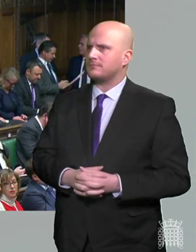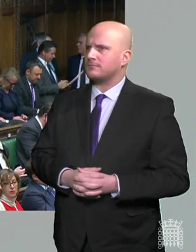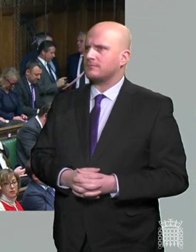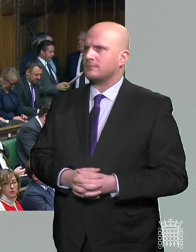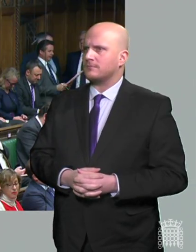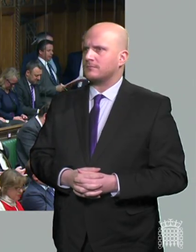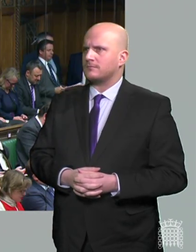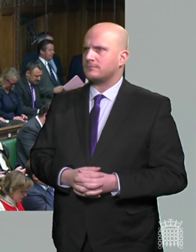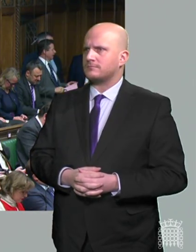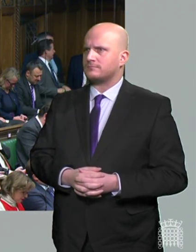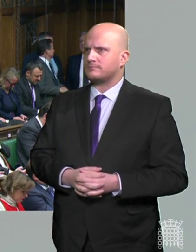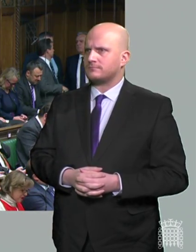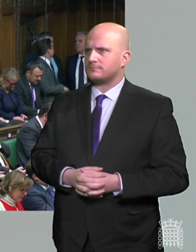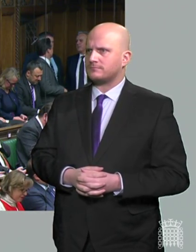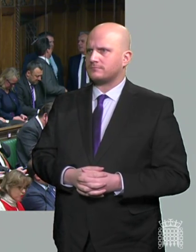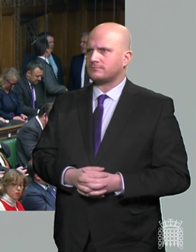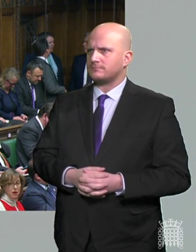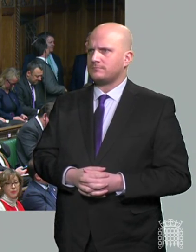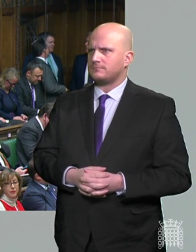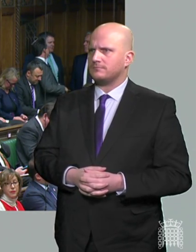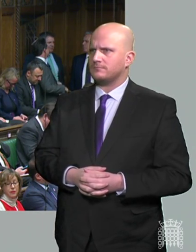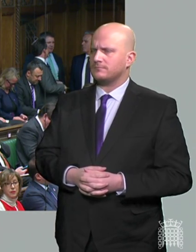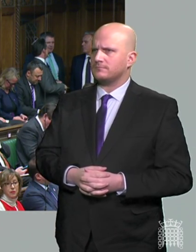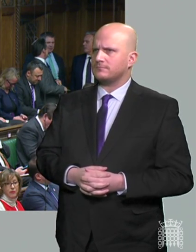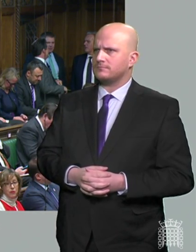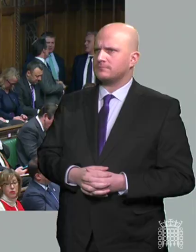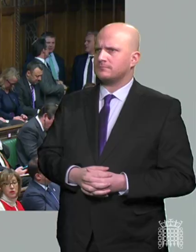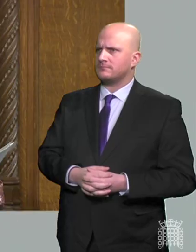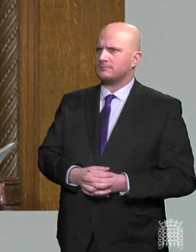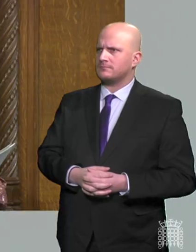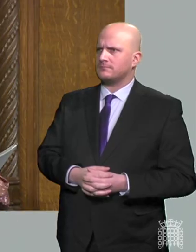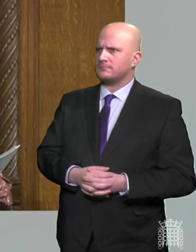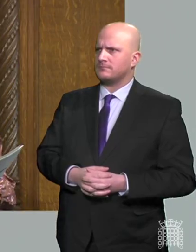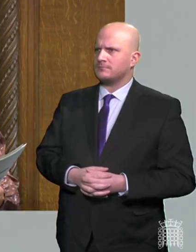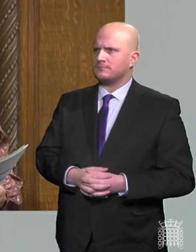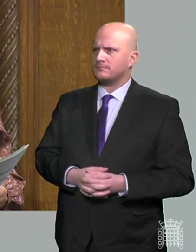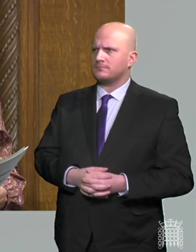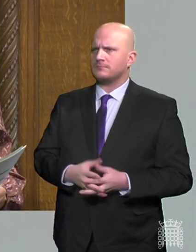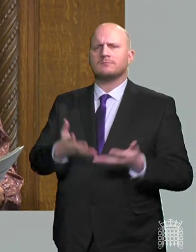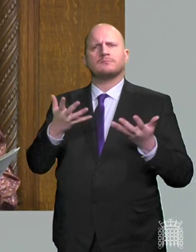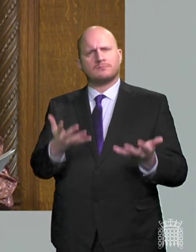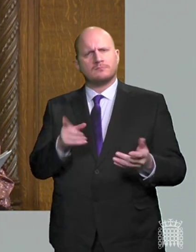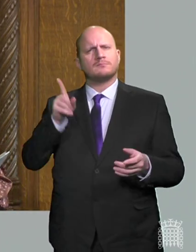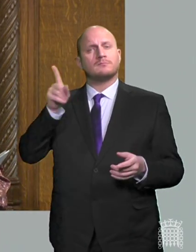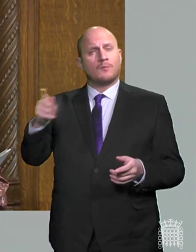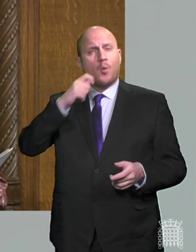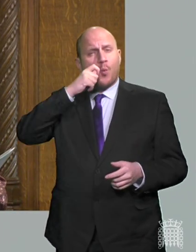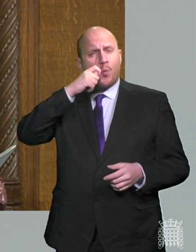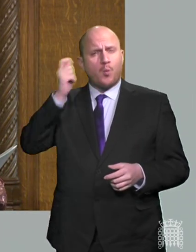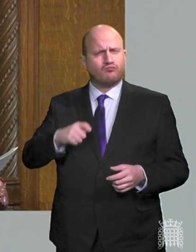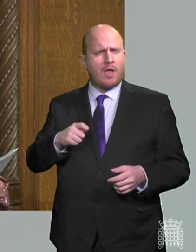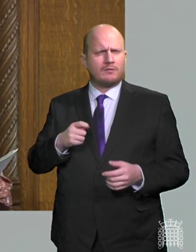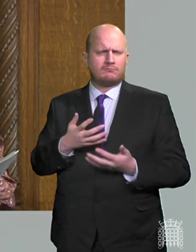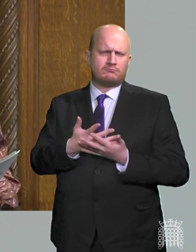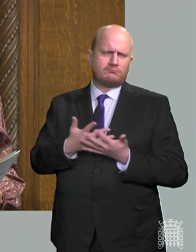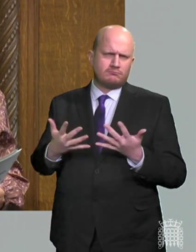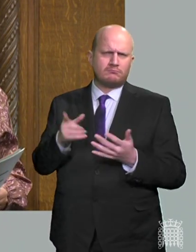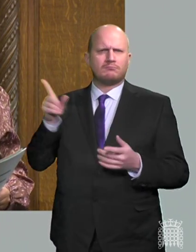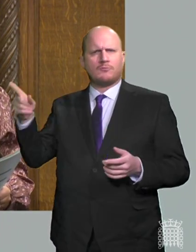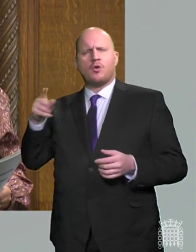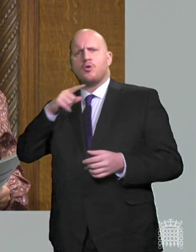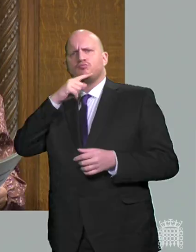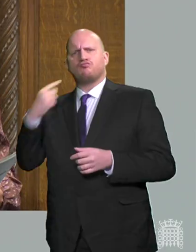The Wagner Group is reported by the UN and others to be committing atrocities, including rape, against women and girls in Ukraine on behalf of its Russian paymasters.